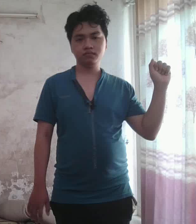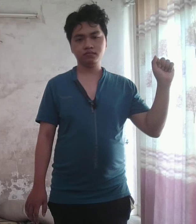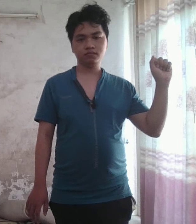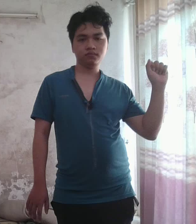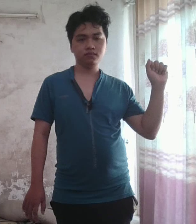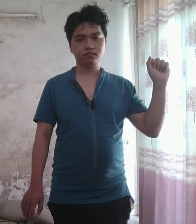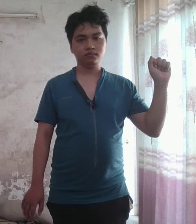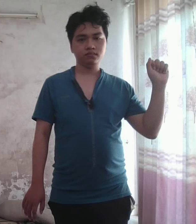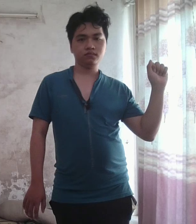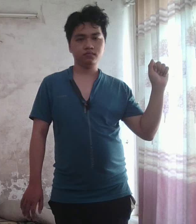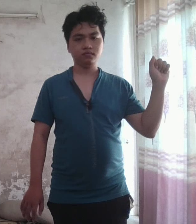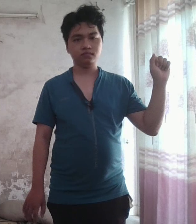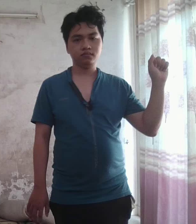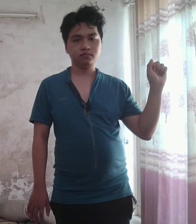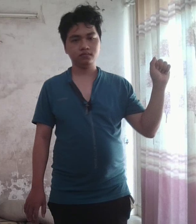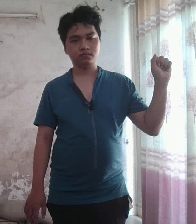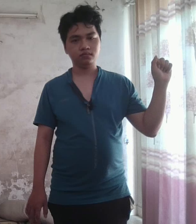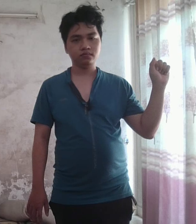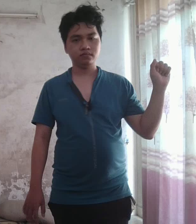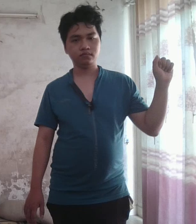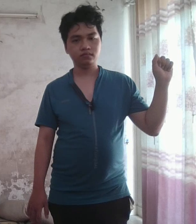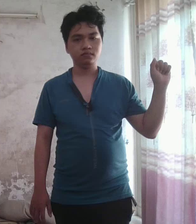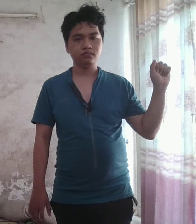a